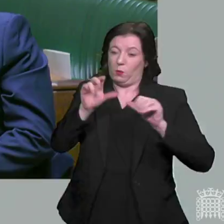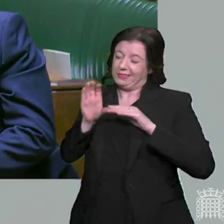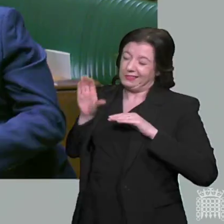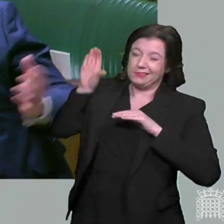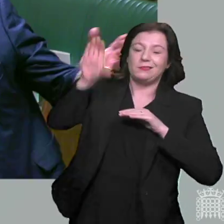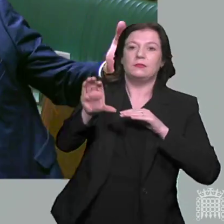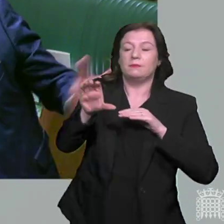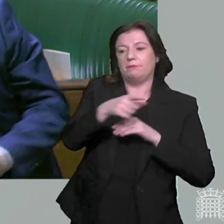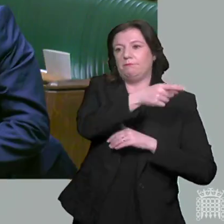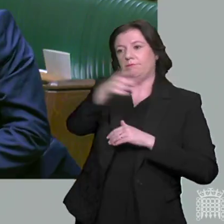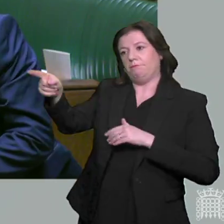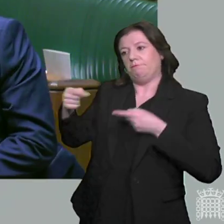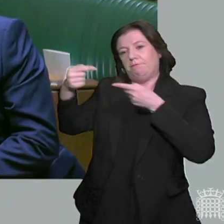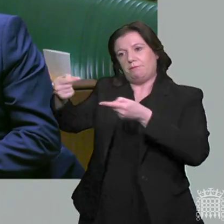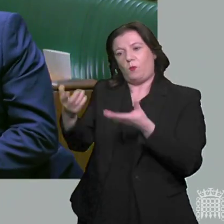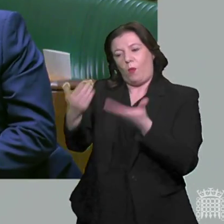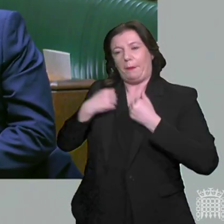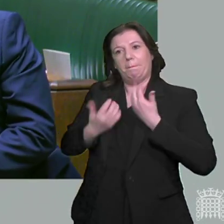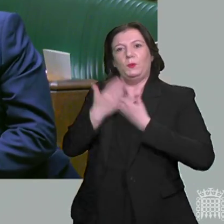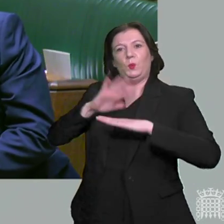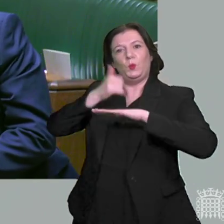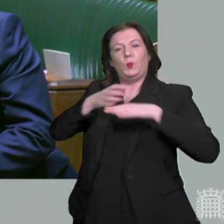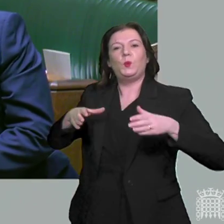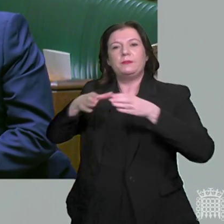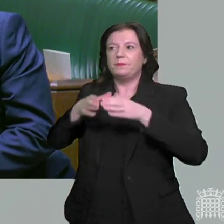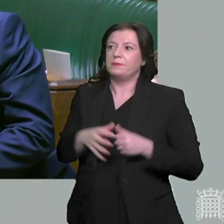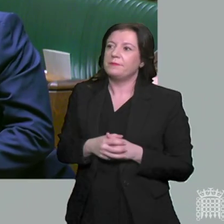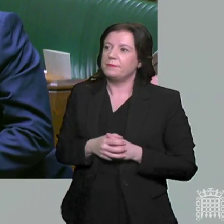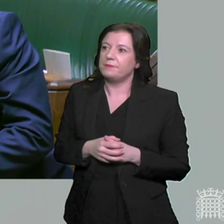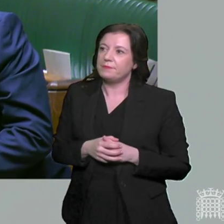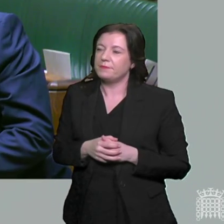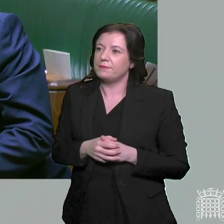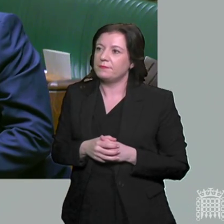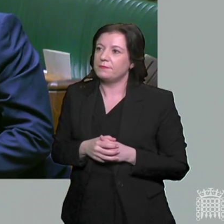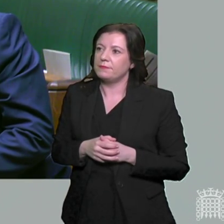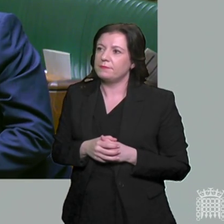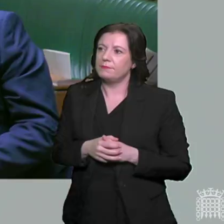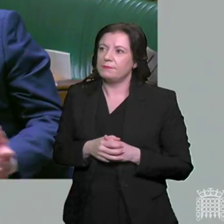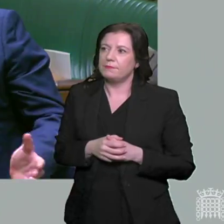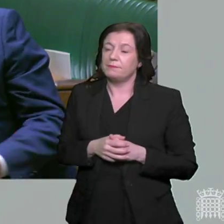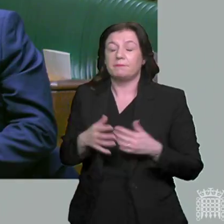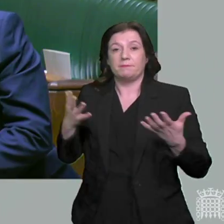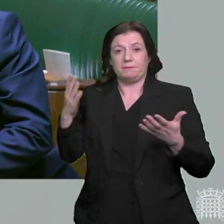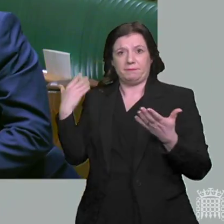I know the Opposition will welcome this Department. No sector embodies the opportunity more than space.